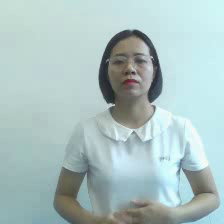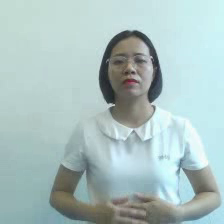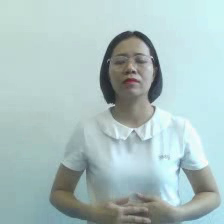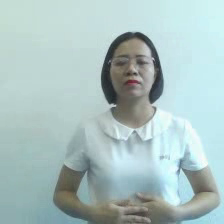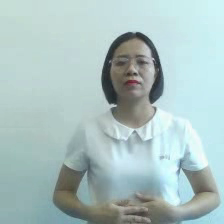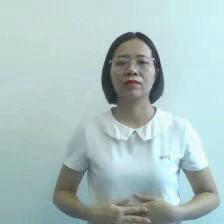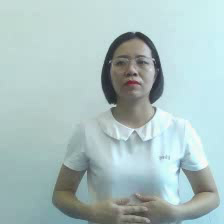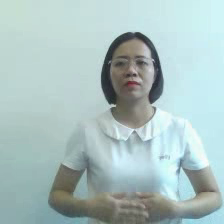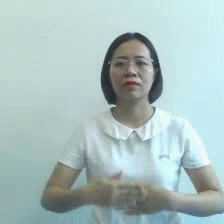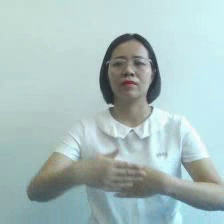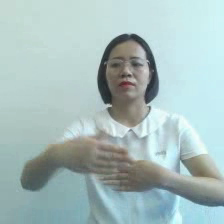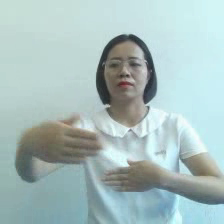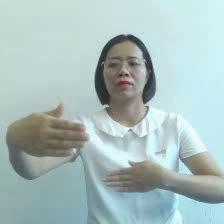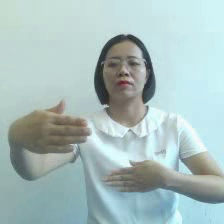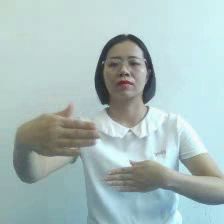Xa